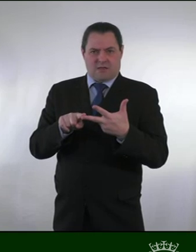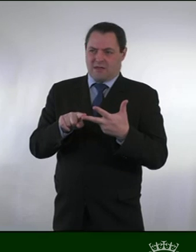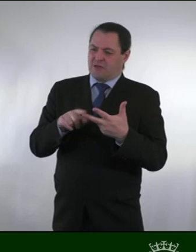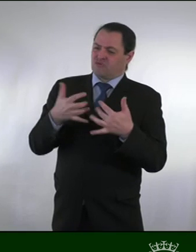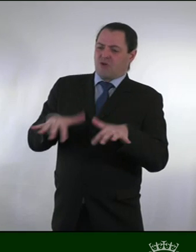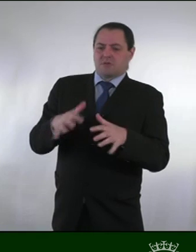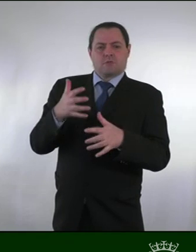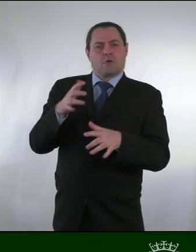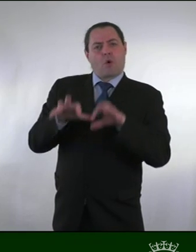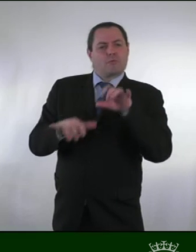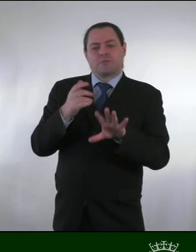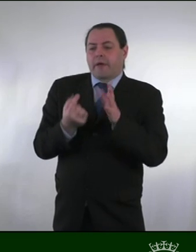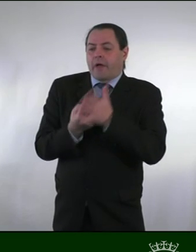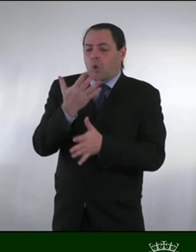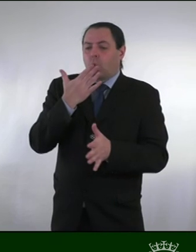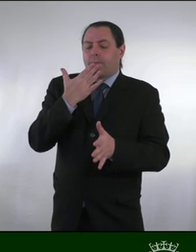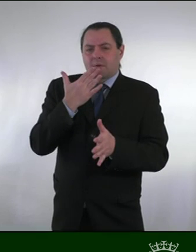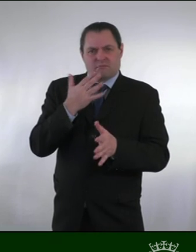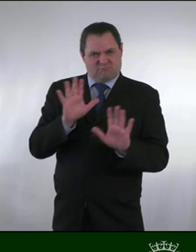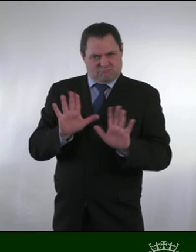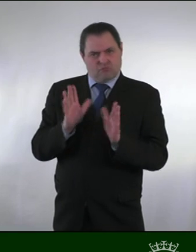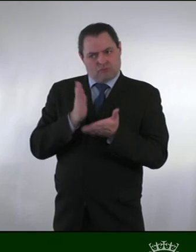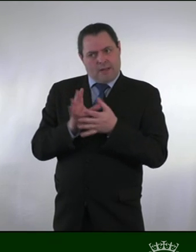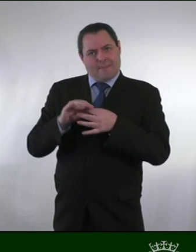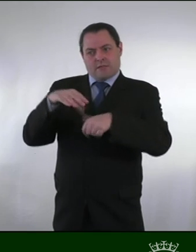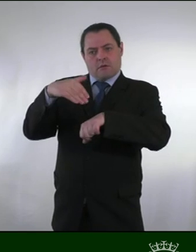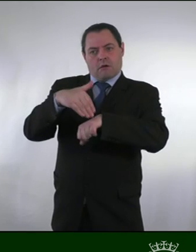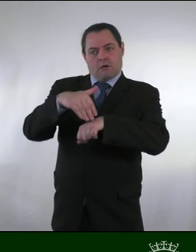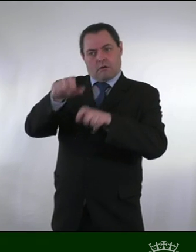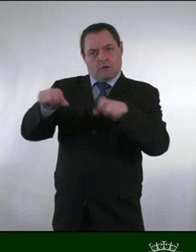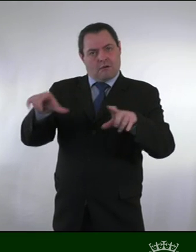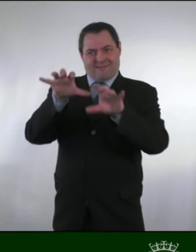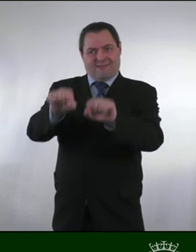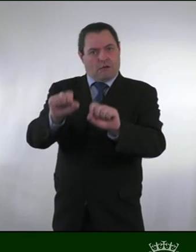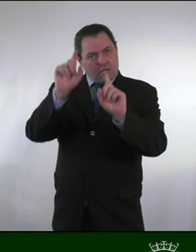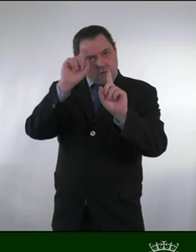It is about criminals not being caught, and victims not getting justice.